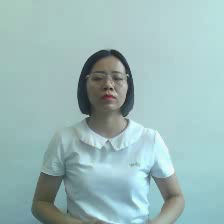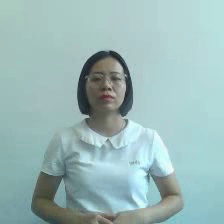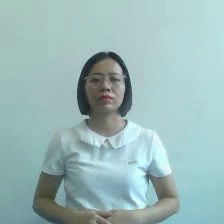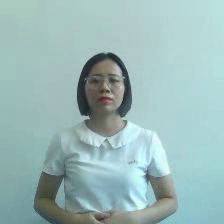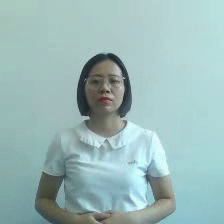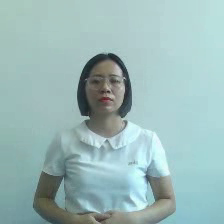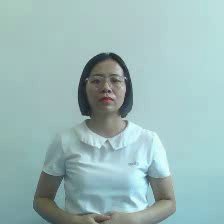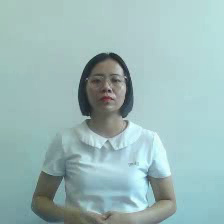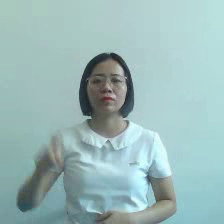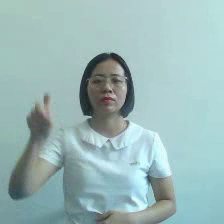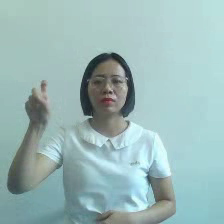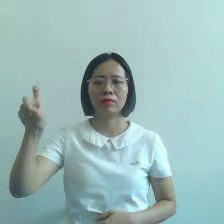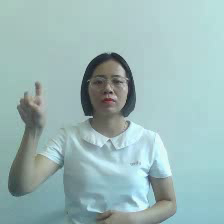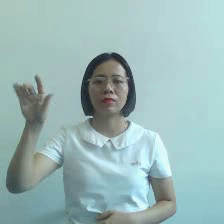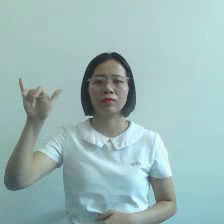Đồng ý